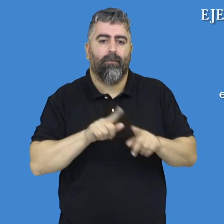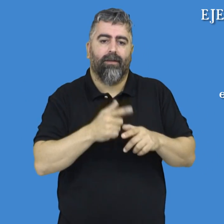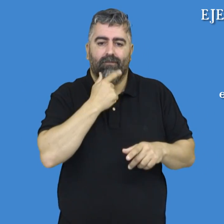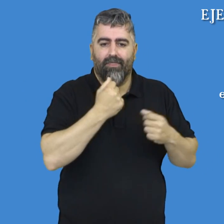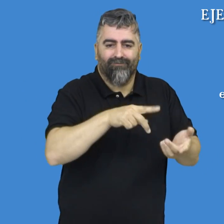fácil